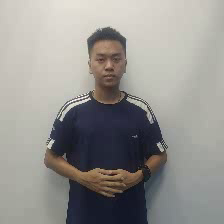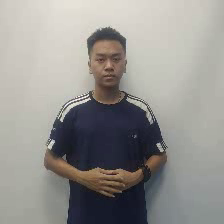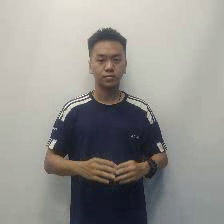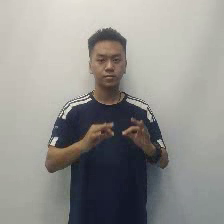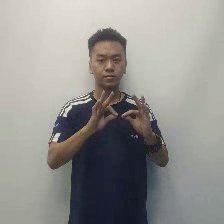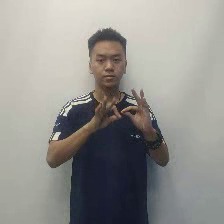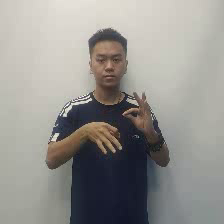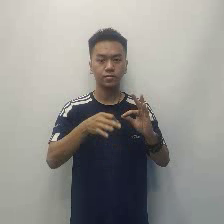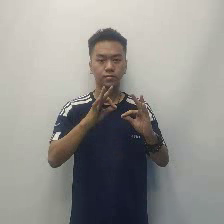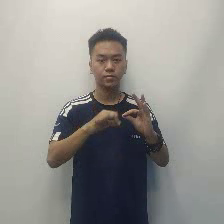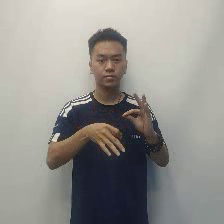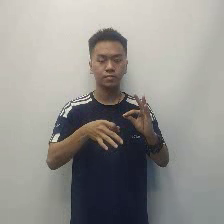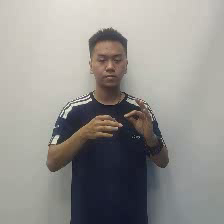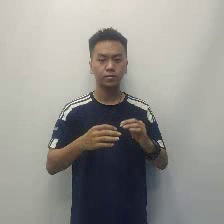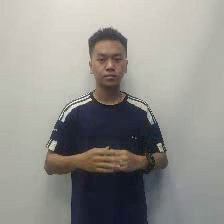Rau